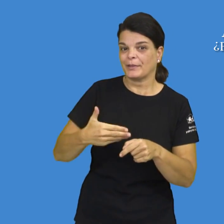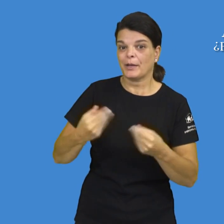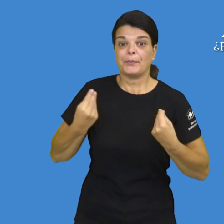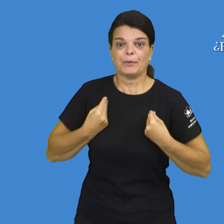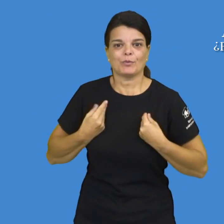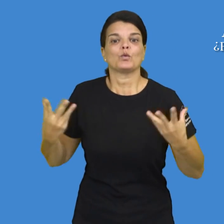vivir